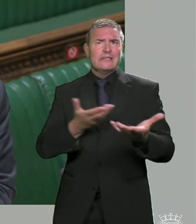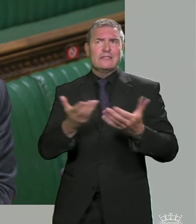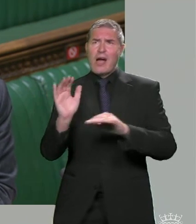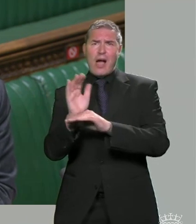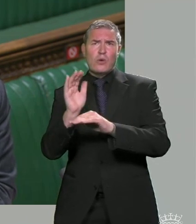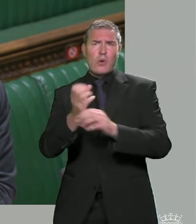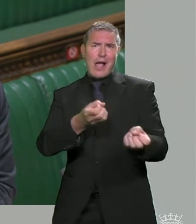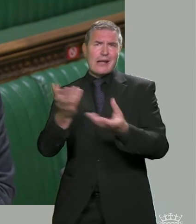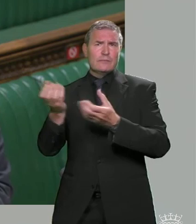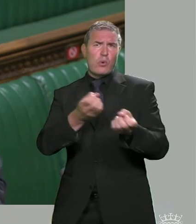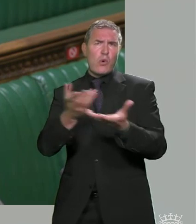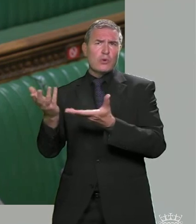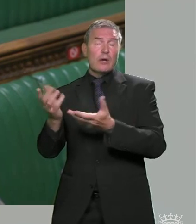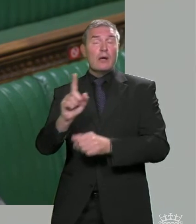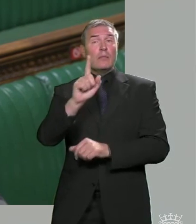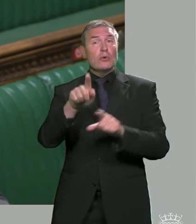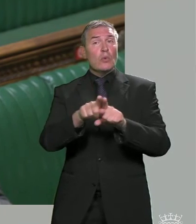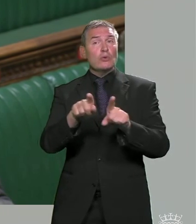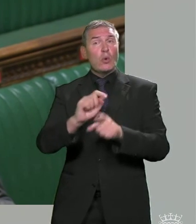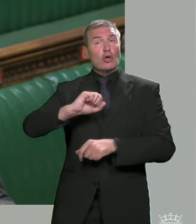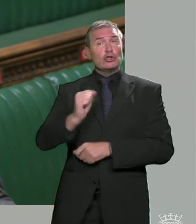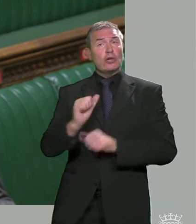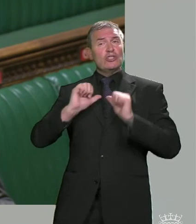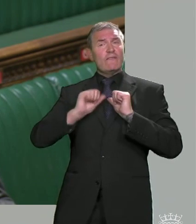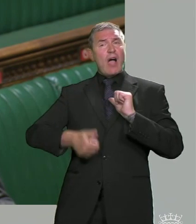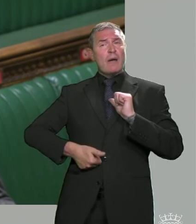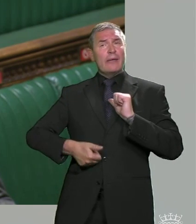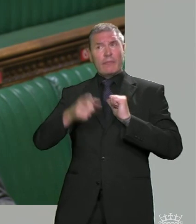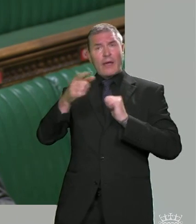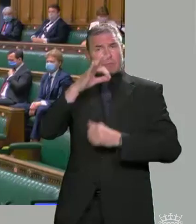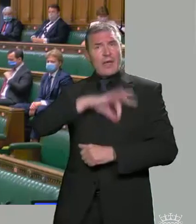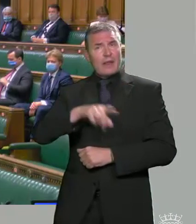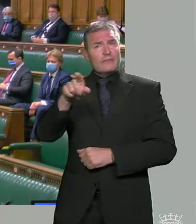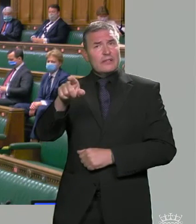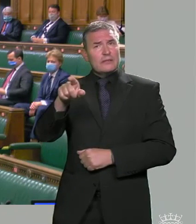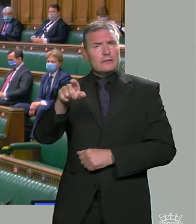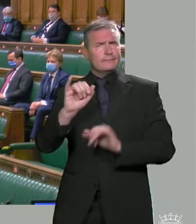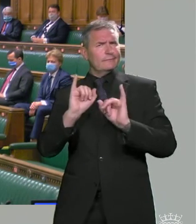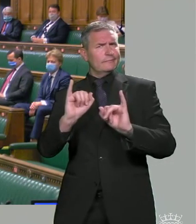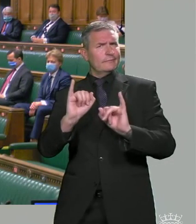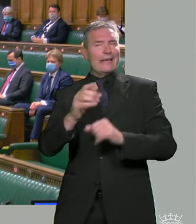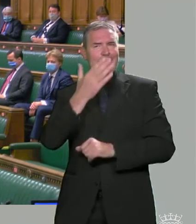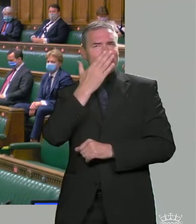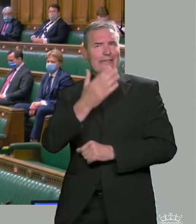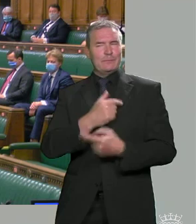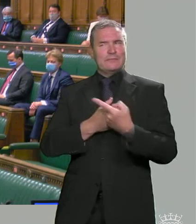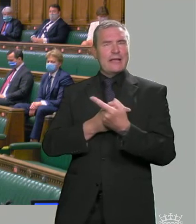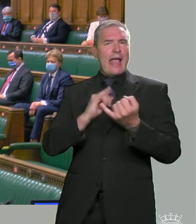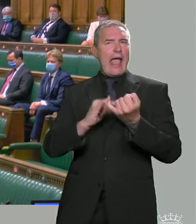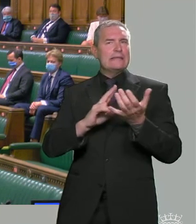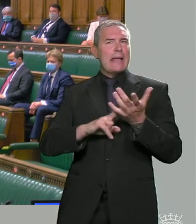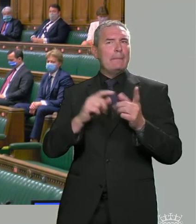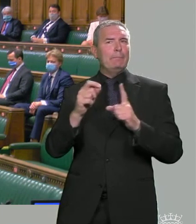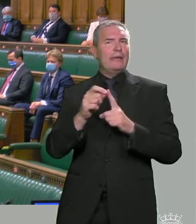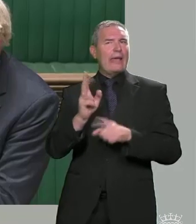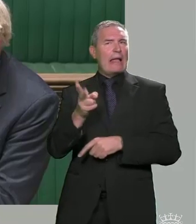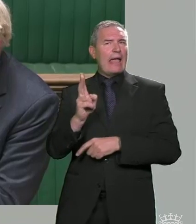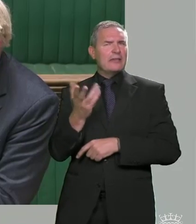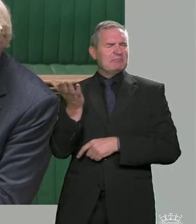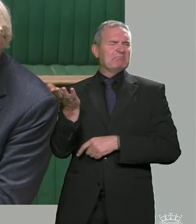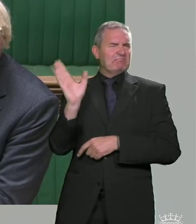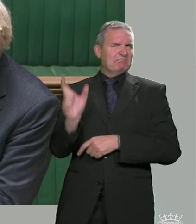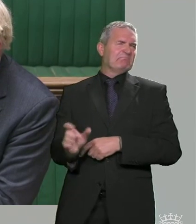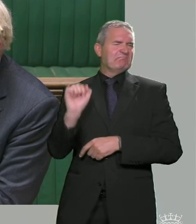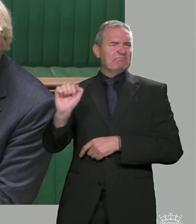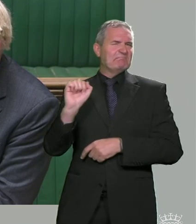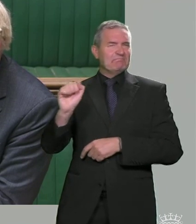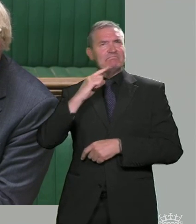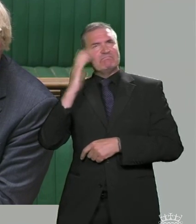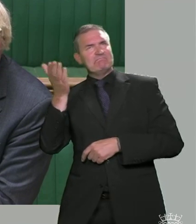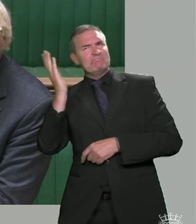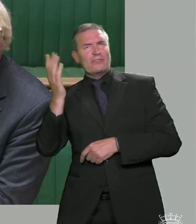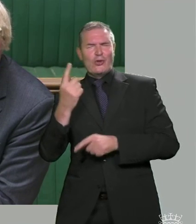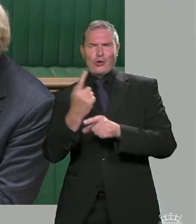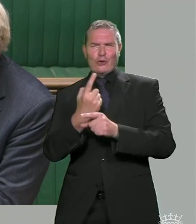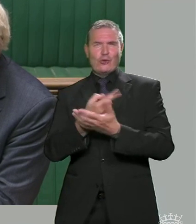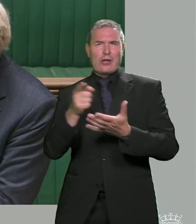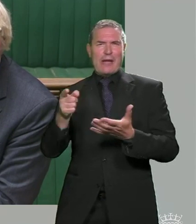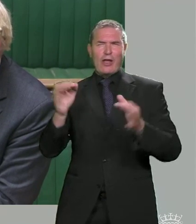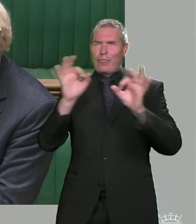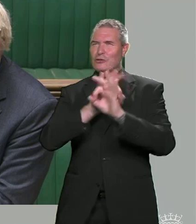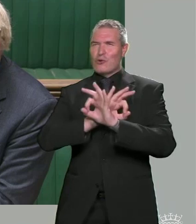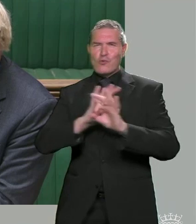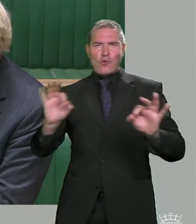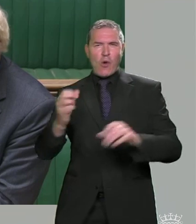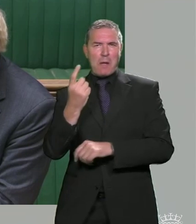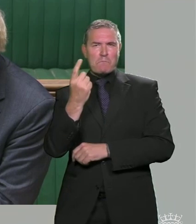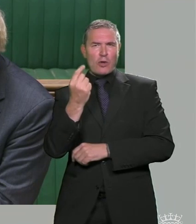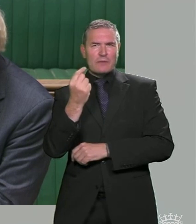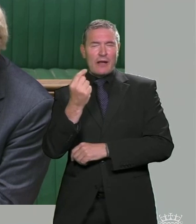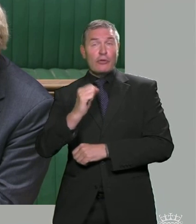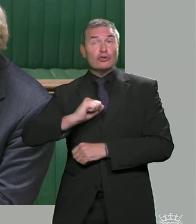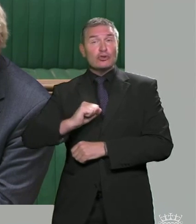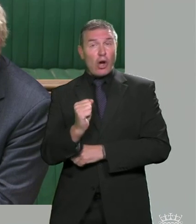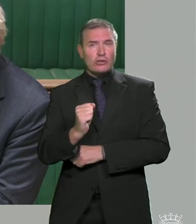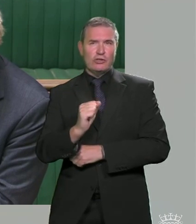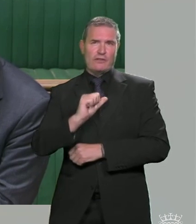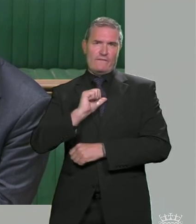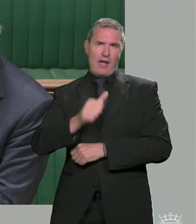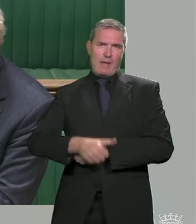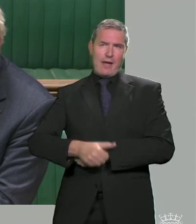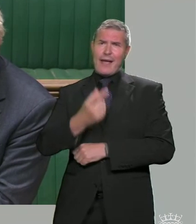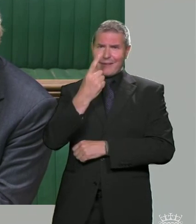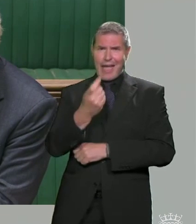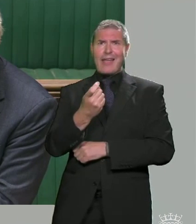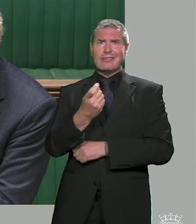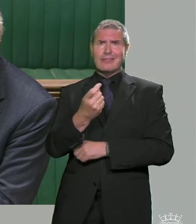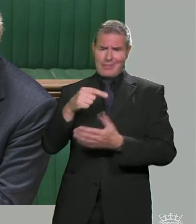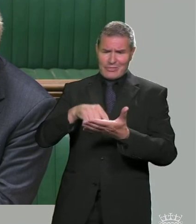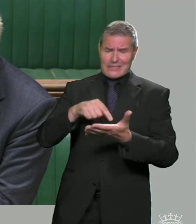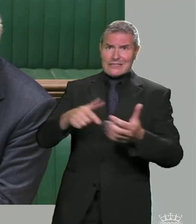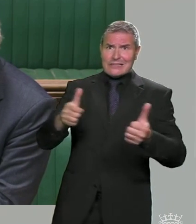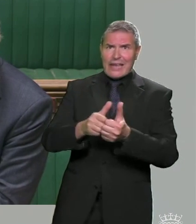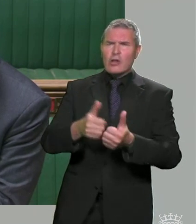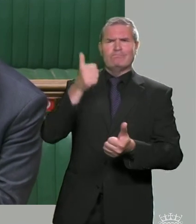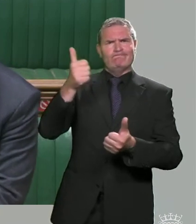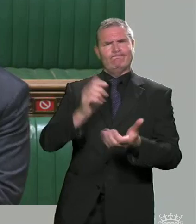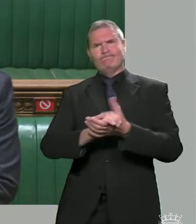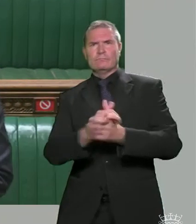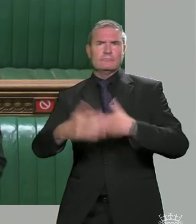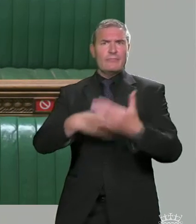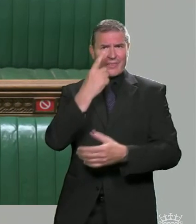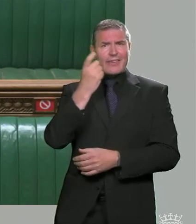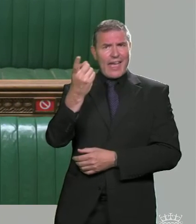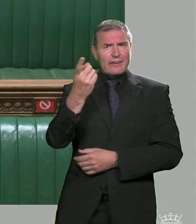It is a great deal for Scottish legal services. It is also a great deal for Scottish farming, and how tragic—how absolutely tragic—that it should be the posture of the Scottish National party to see absolutely no way that Scottish farmers will be able to take advantage of opportunities to export around the world.